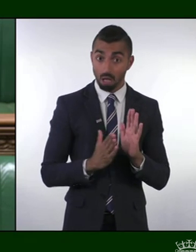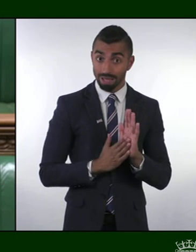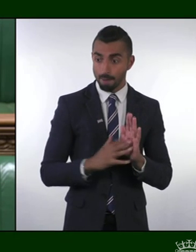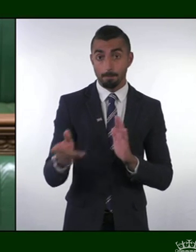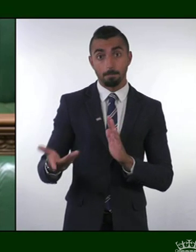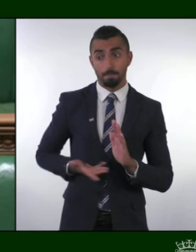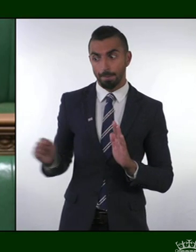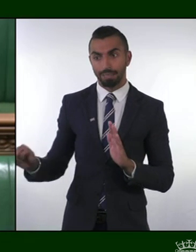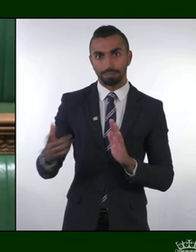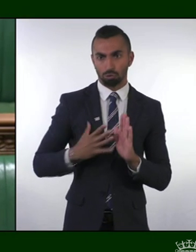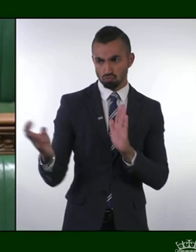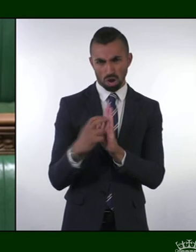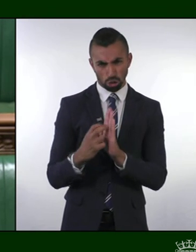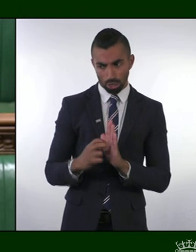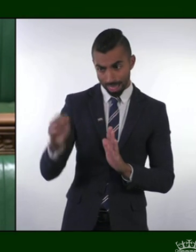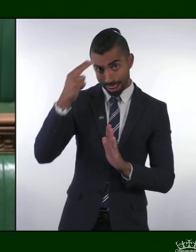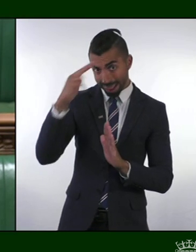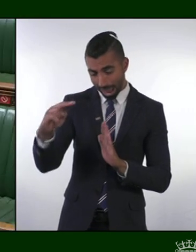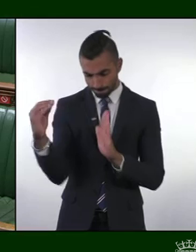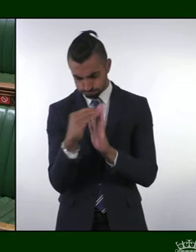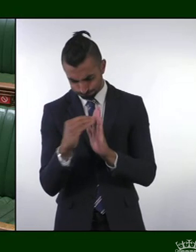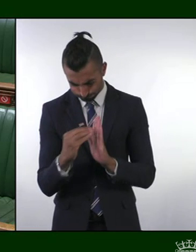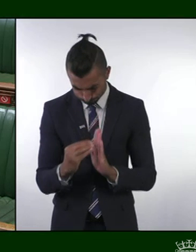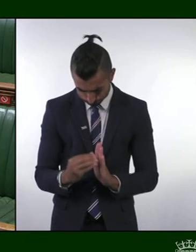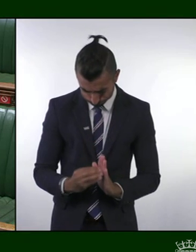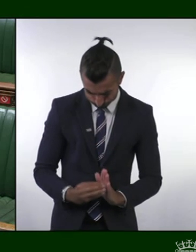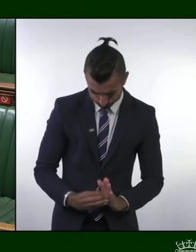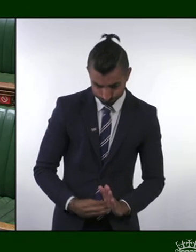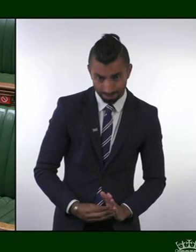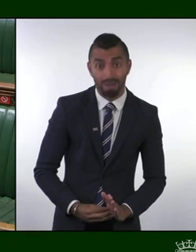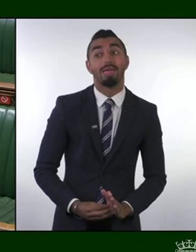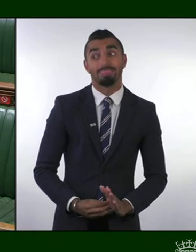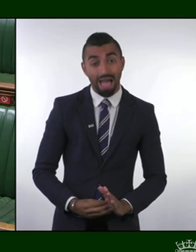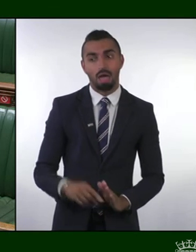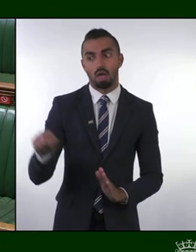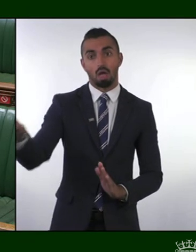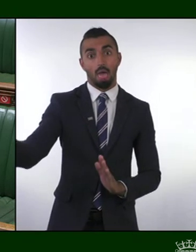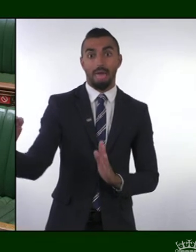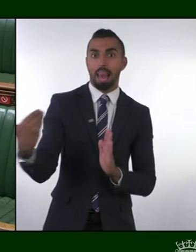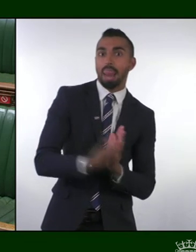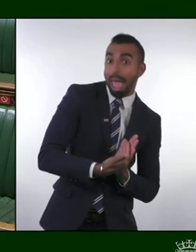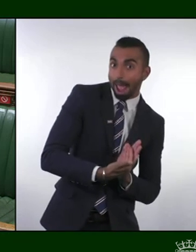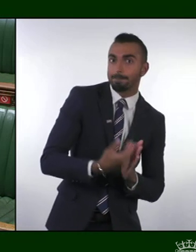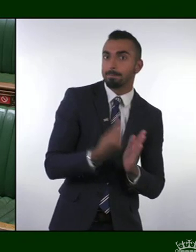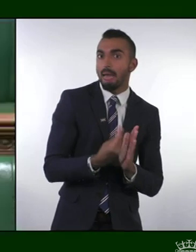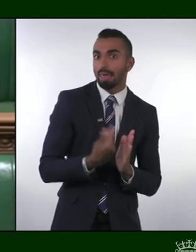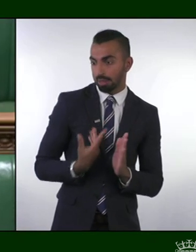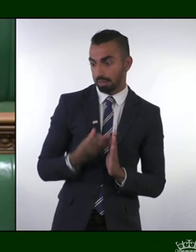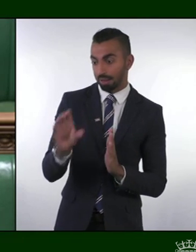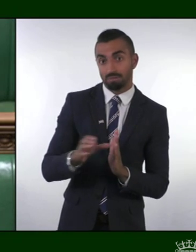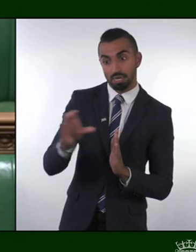Each week in August, businesses can then claim the money back, with the funds in their bank accounts within five working days.